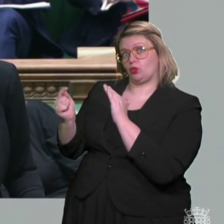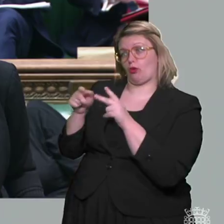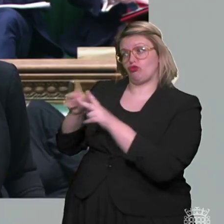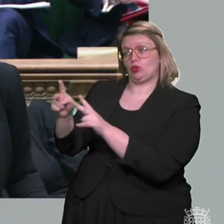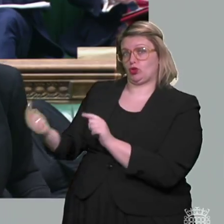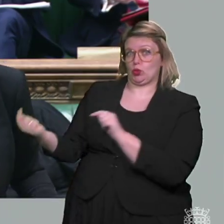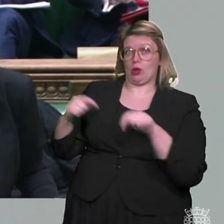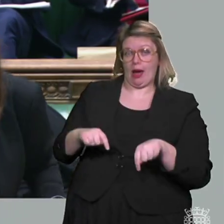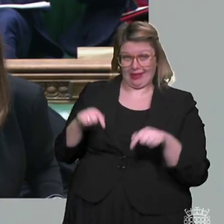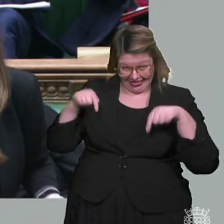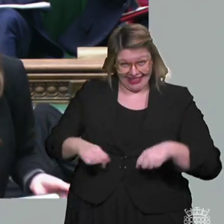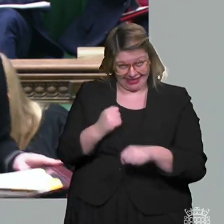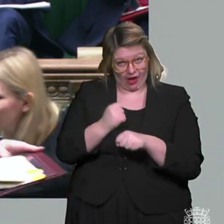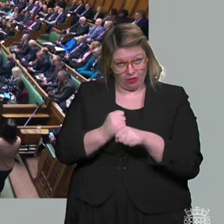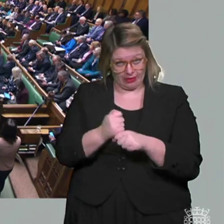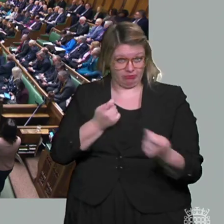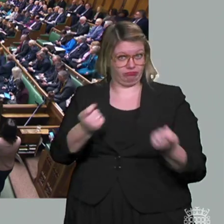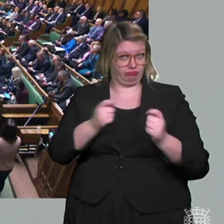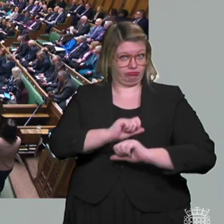It is this Government who are delivering.